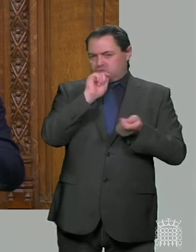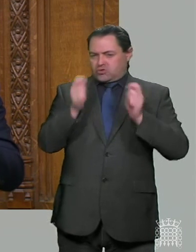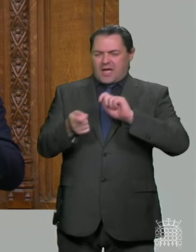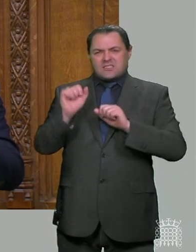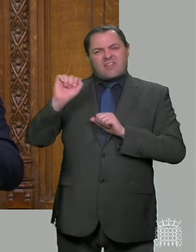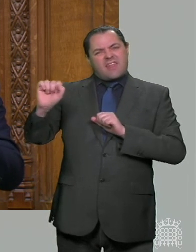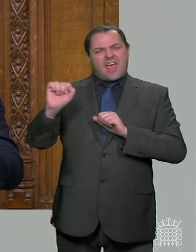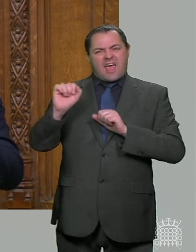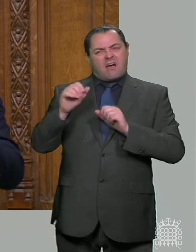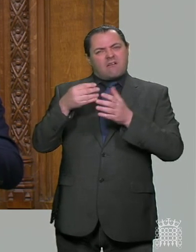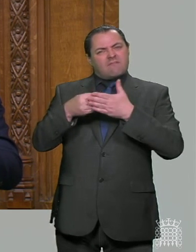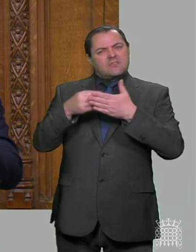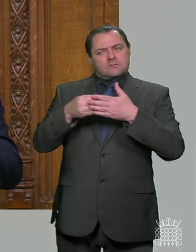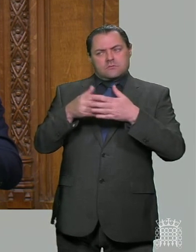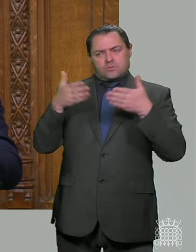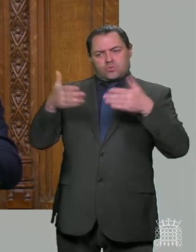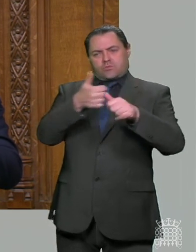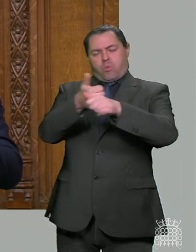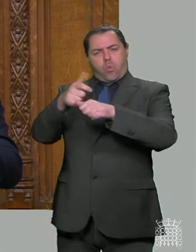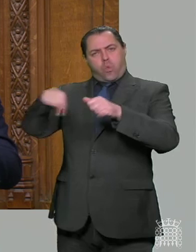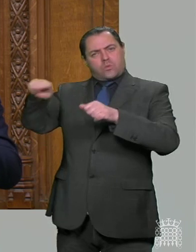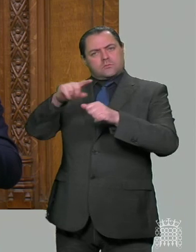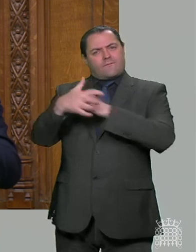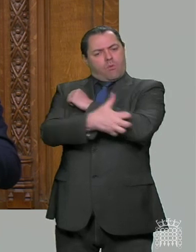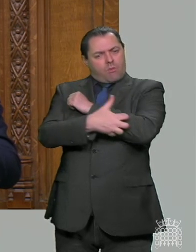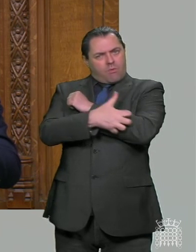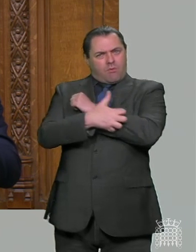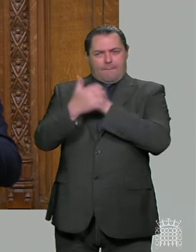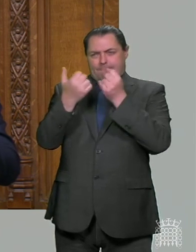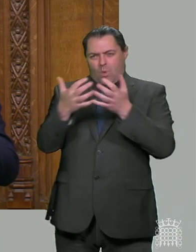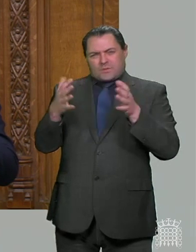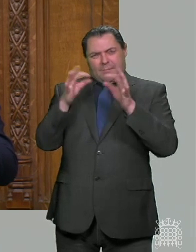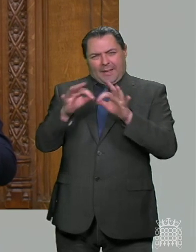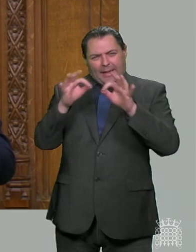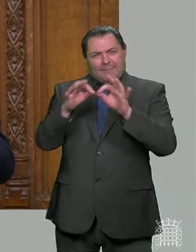This is a multi-billion pound package of support for the world’s poorest.